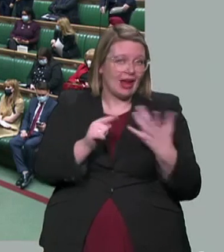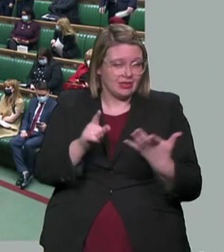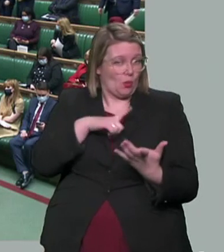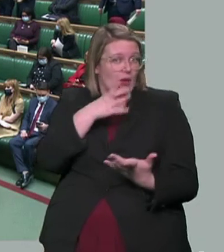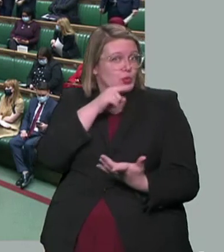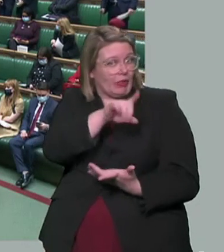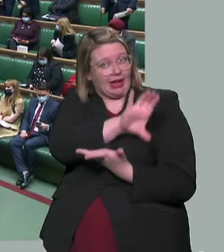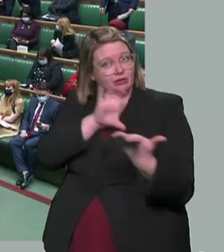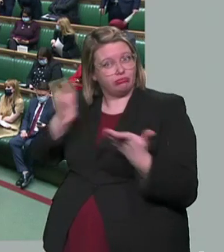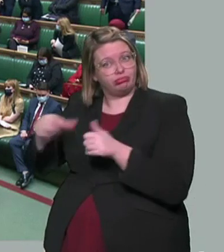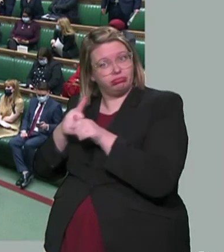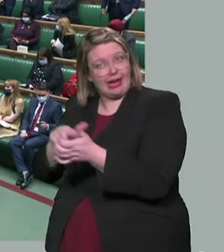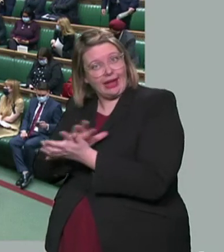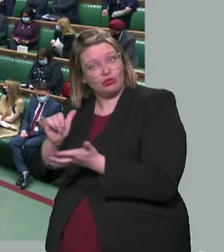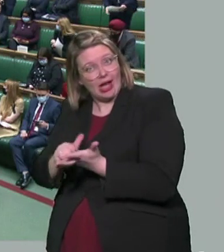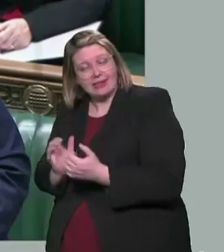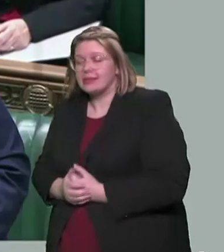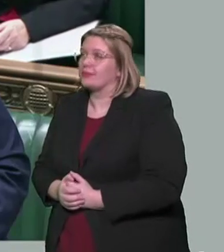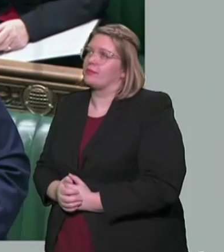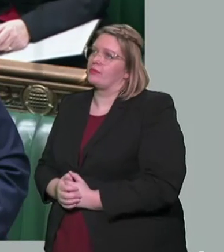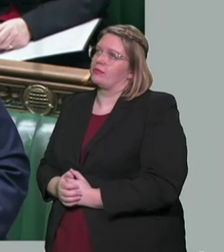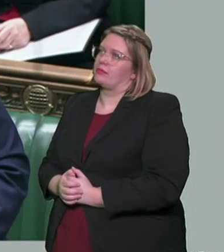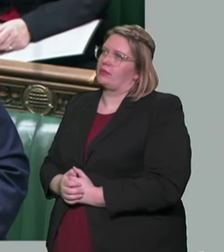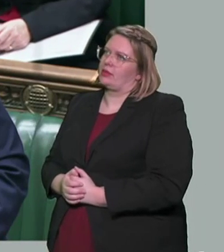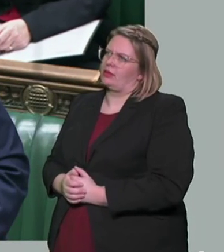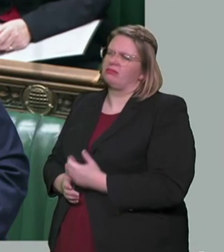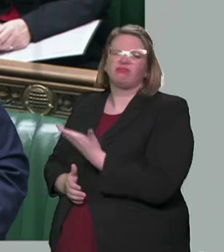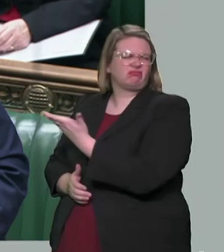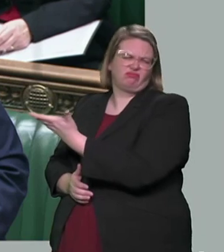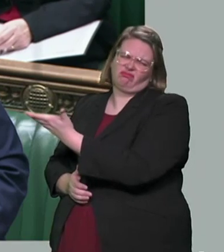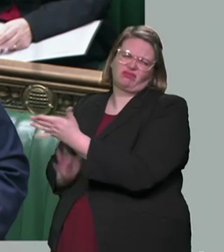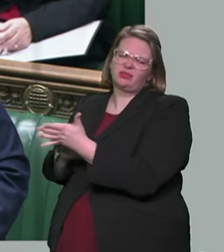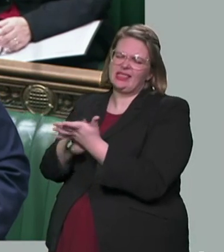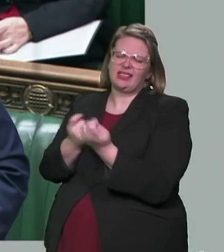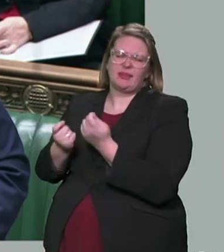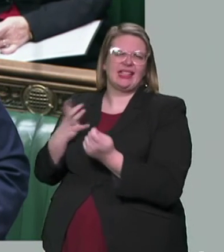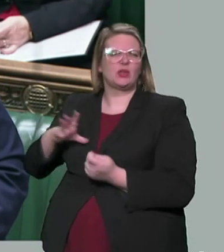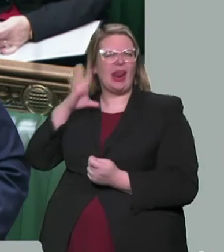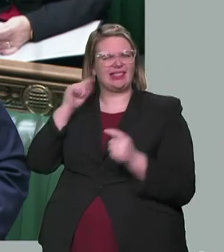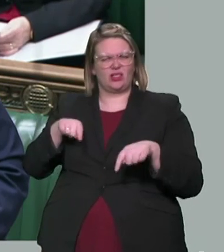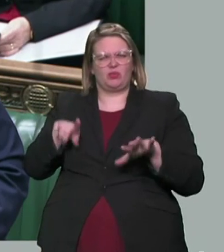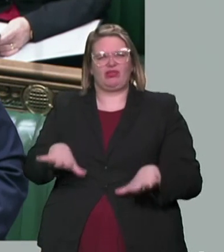I really think that the honourable Lady should listen to what is actually going on this country today.